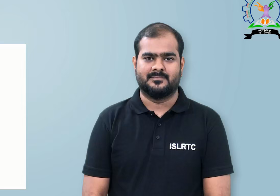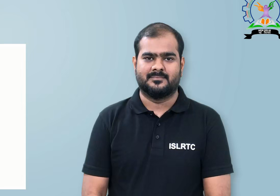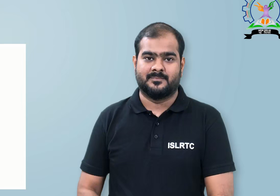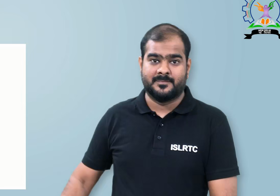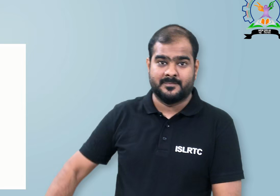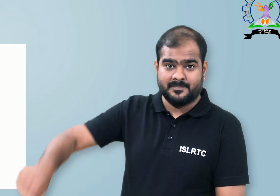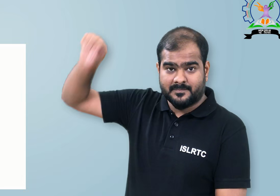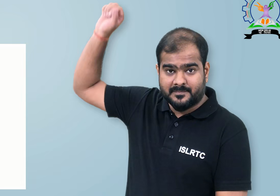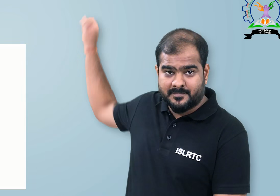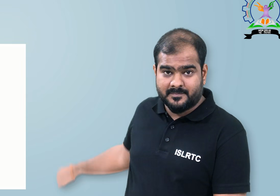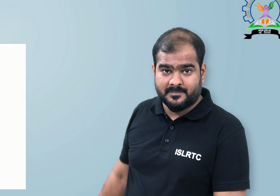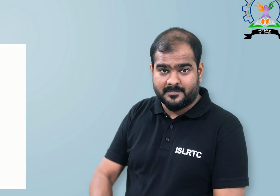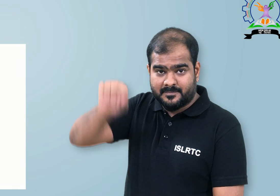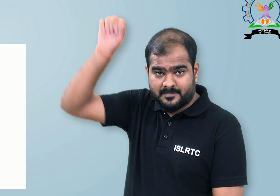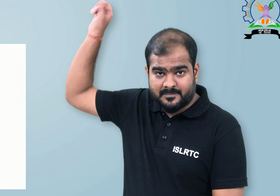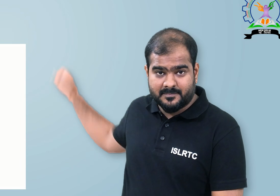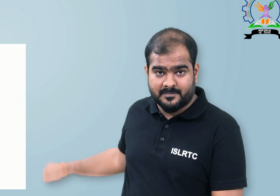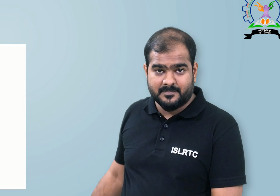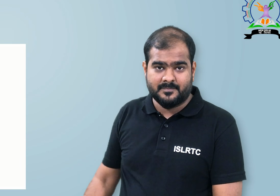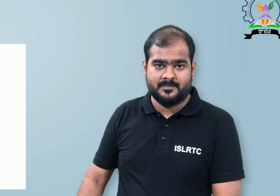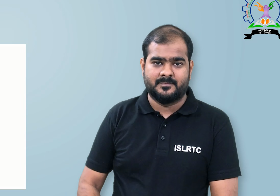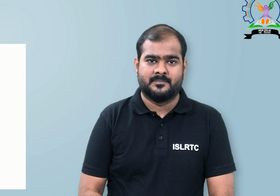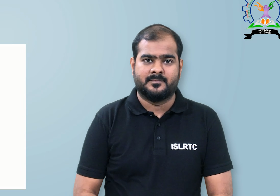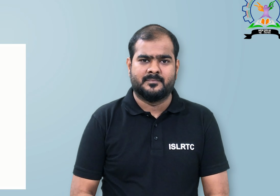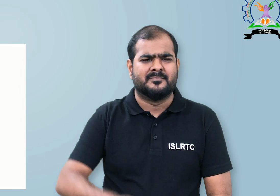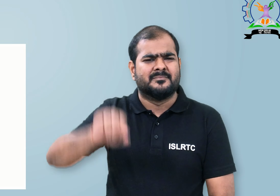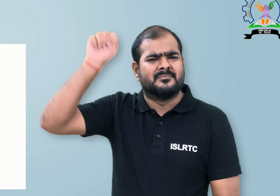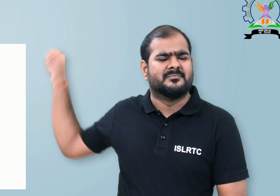Power Play